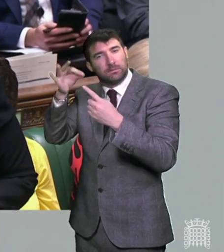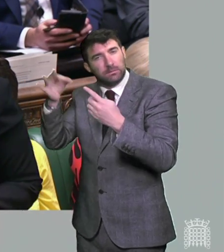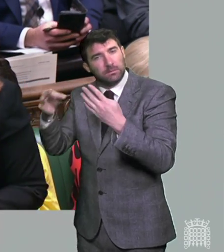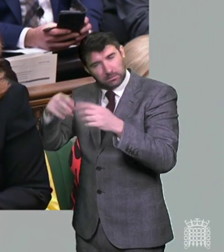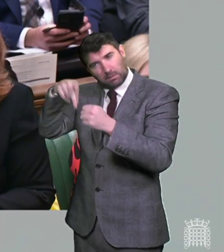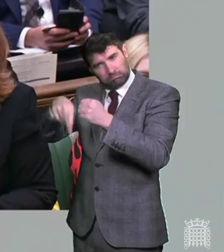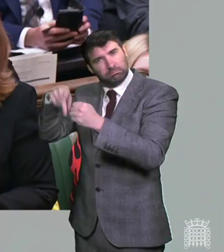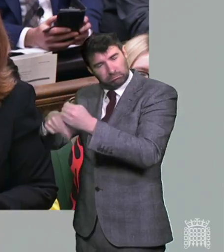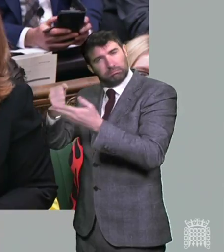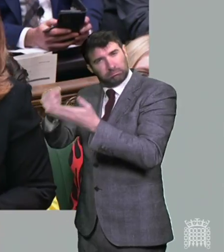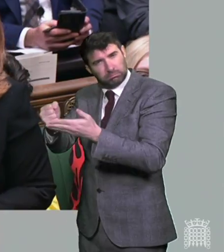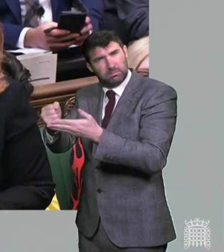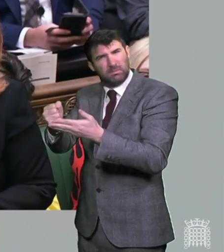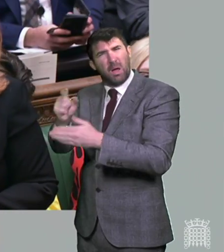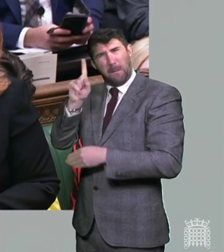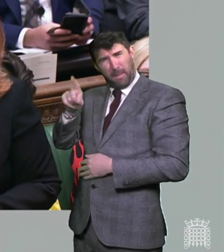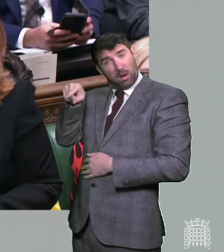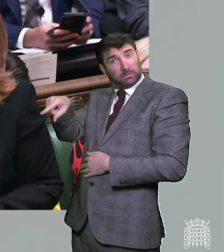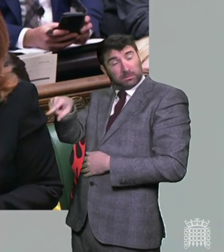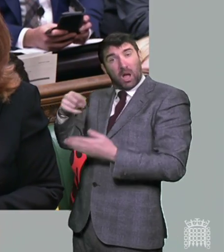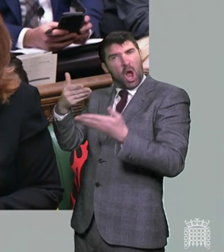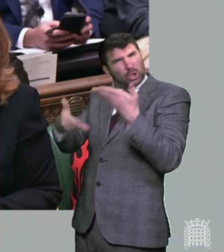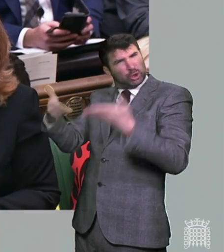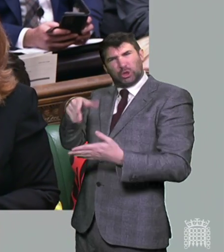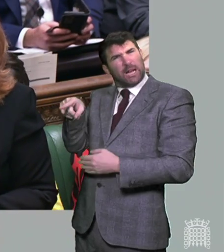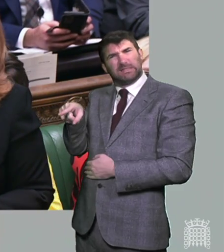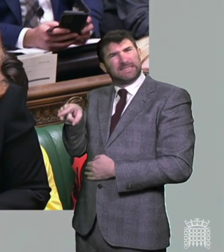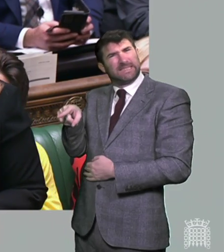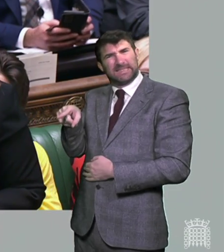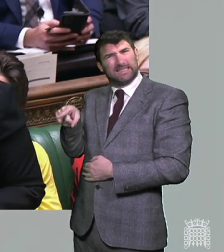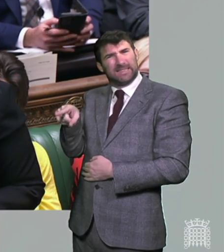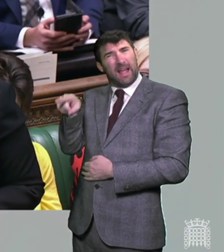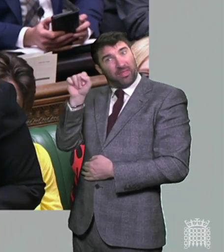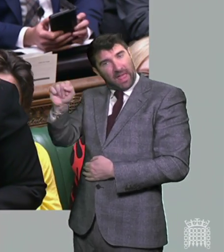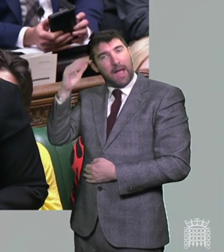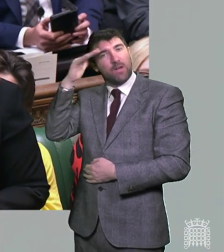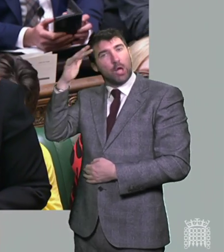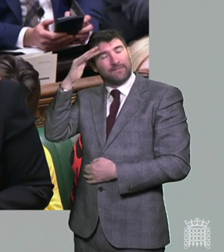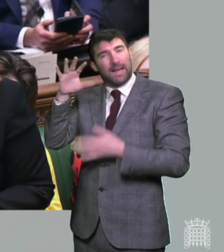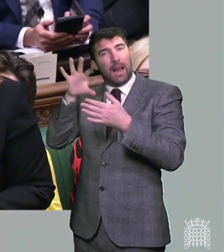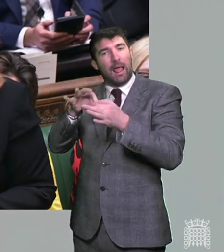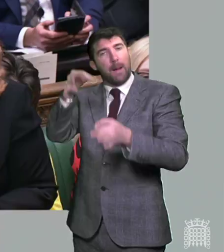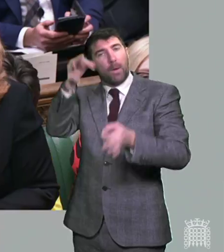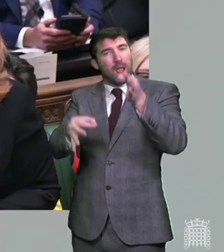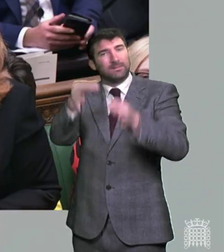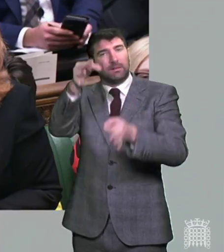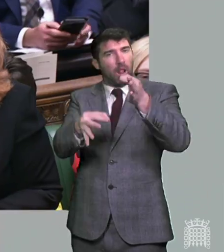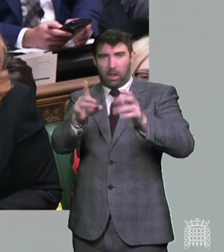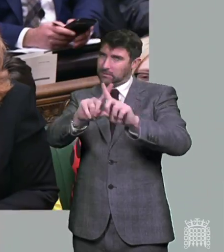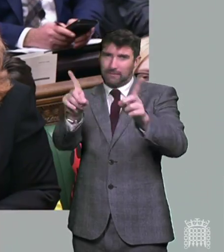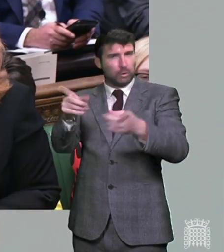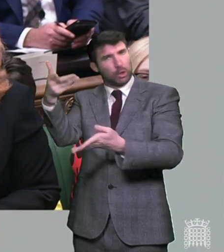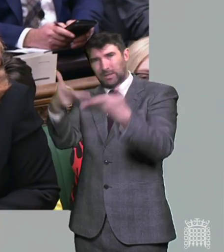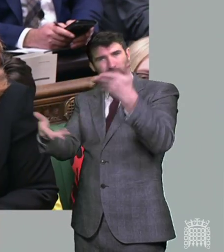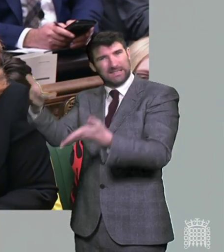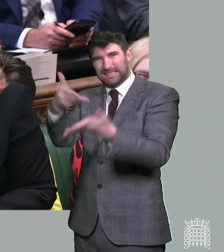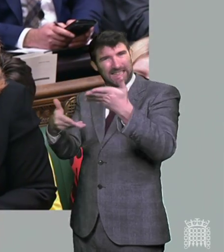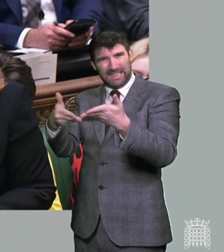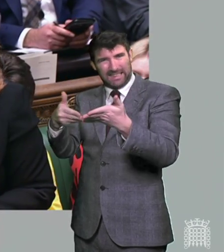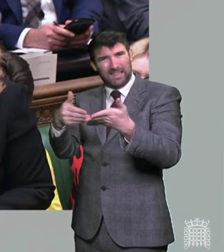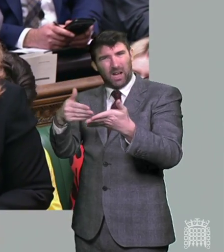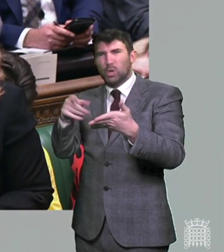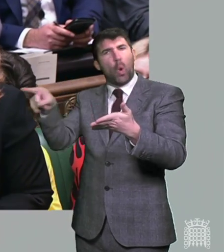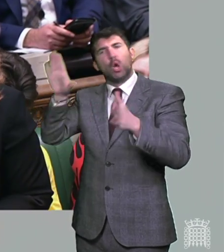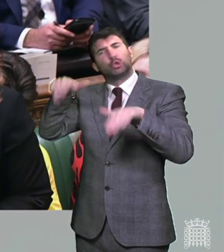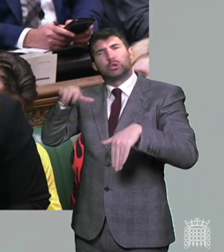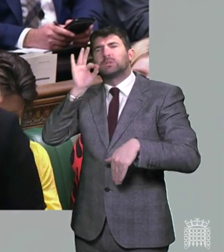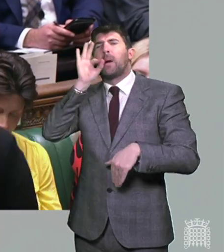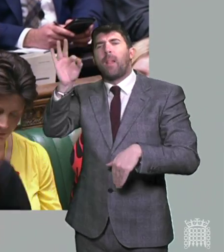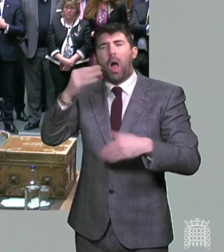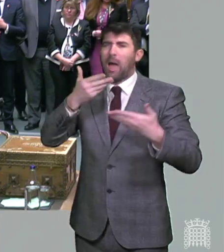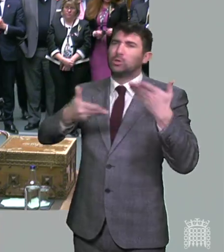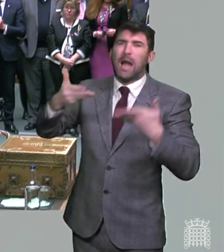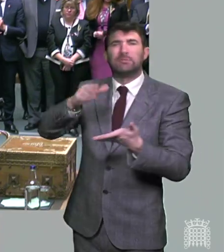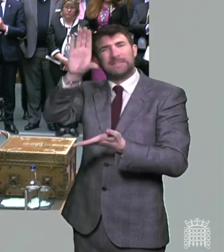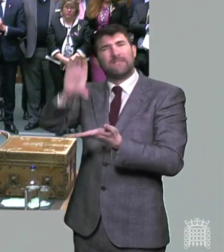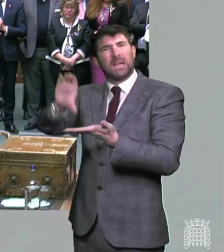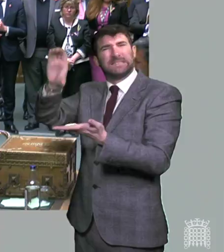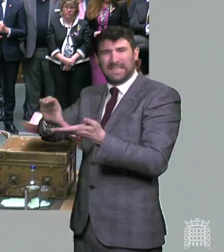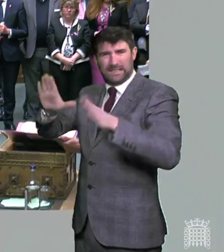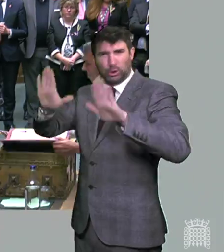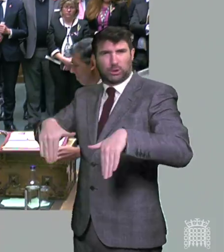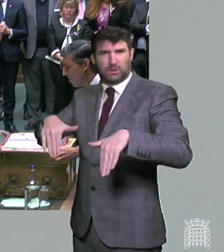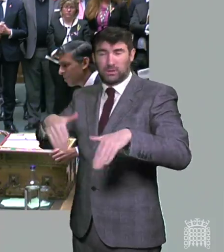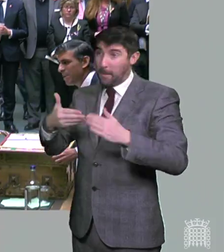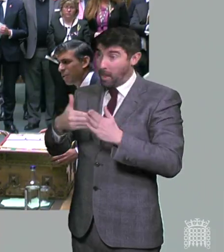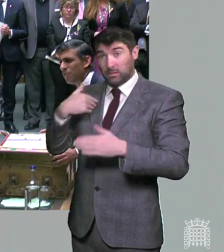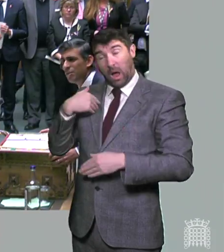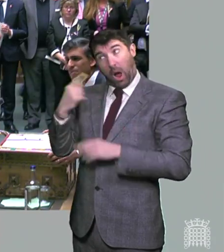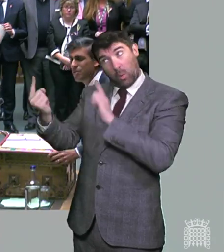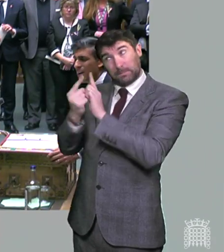Will the Prime Minister meet me to discuss the influence that bodies such as the IEA exert over politicians, including what influence they still have over him?